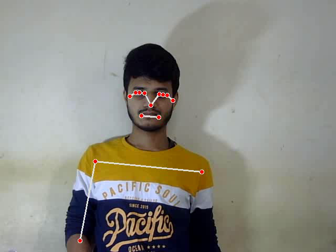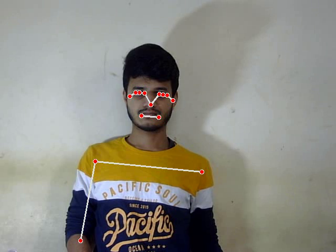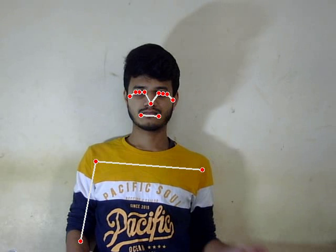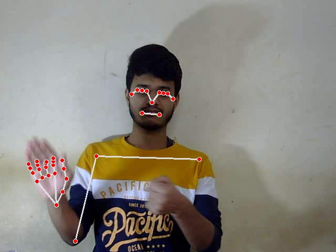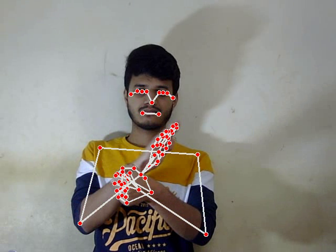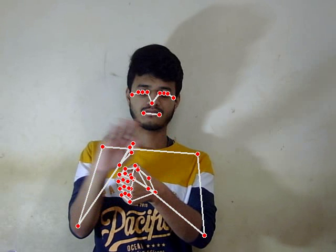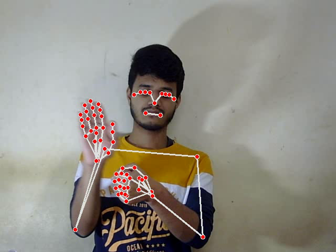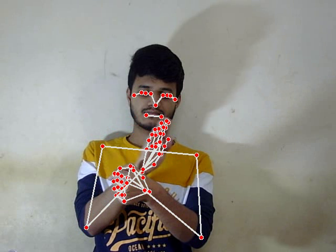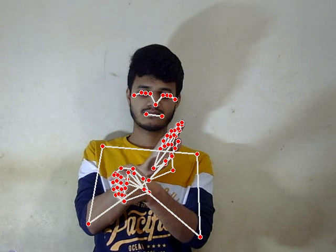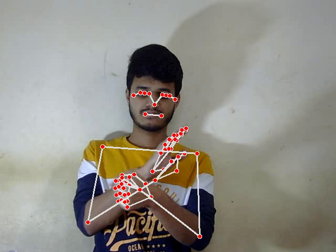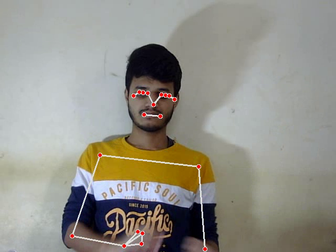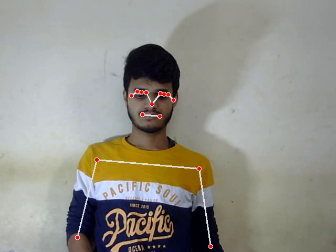busy